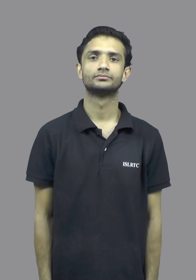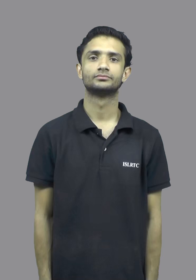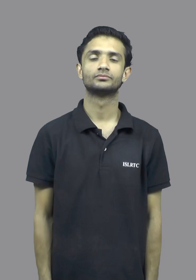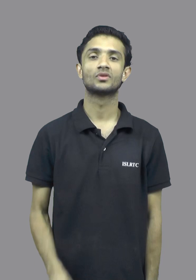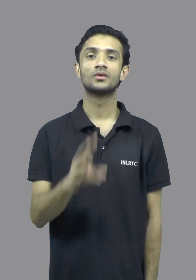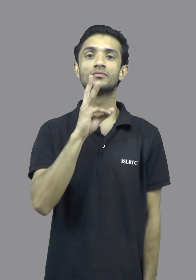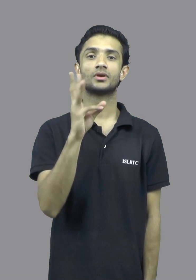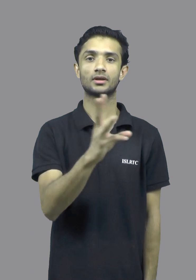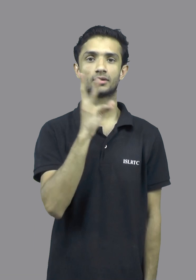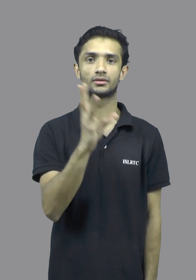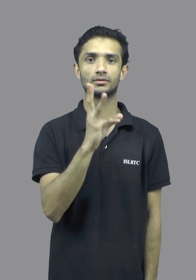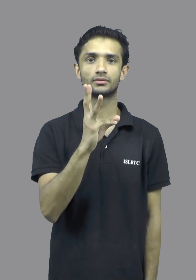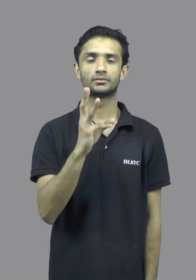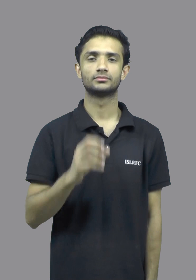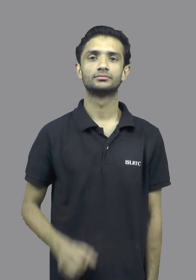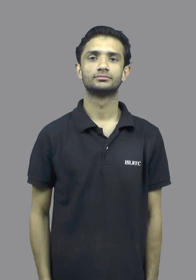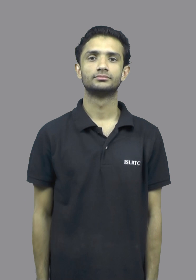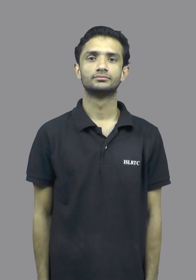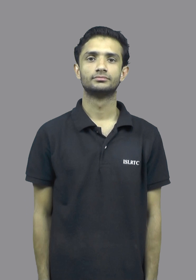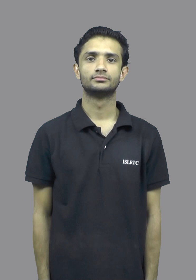Wine